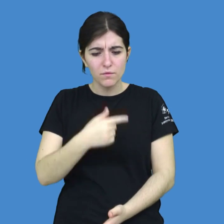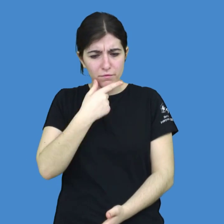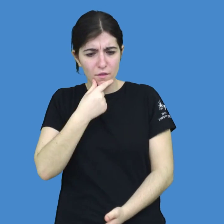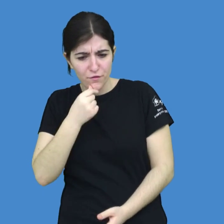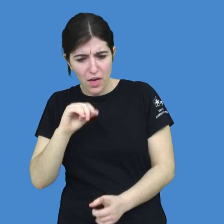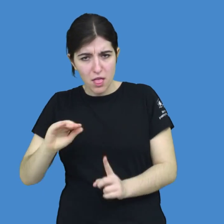fácil